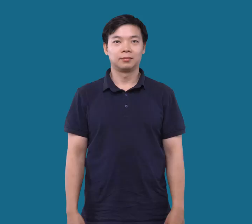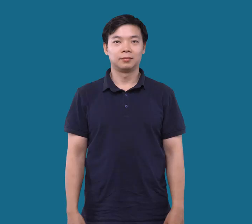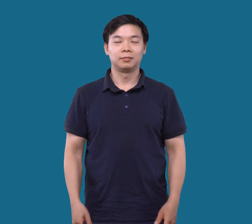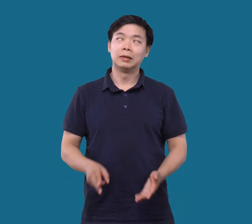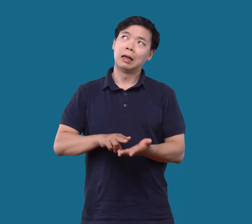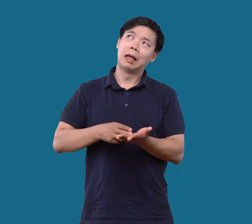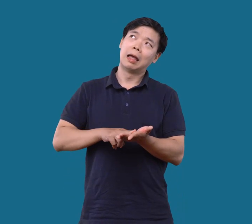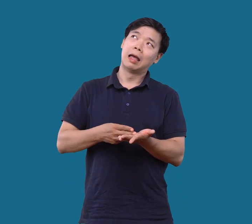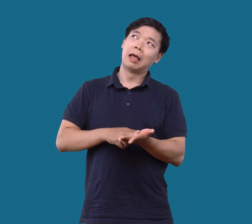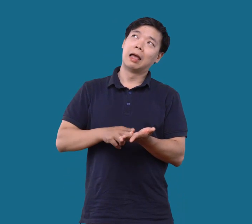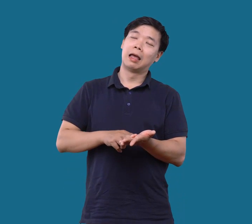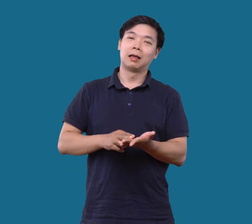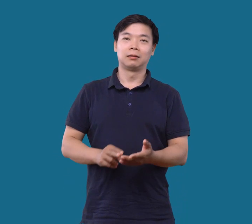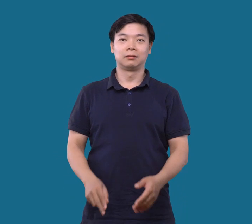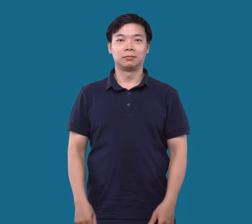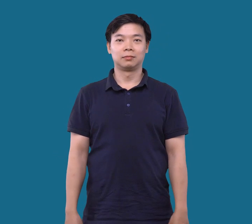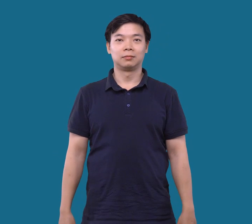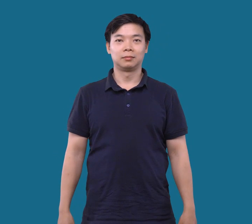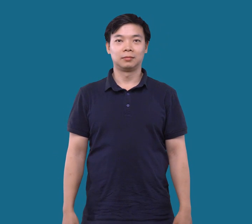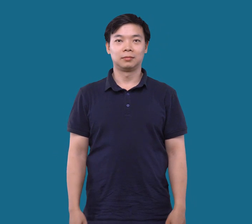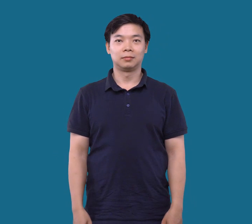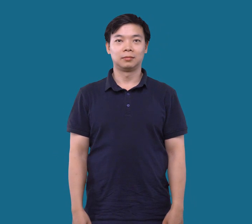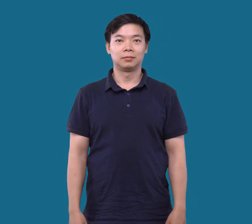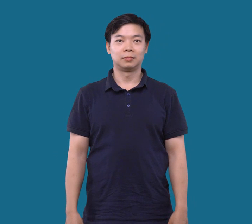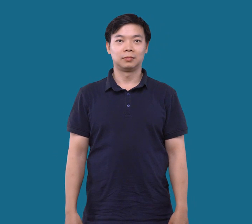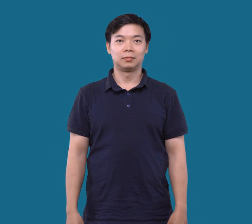mất ngủ